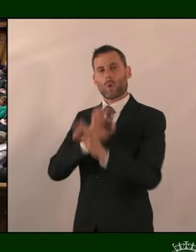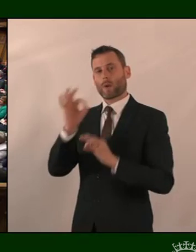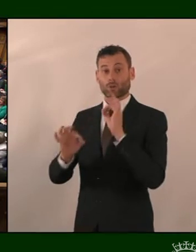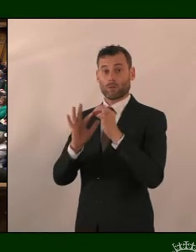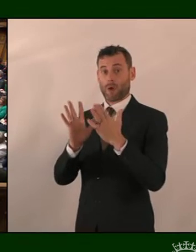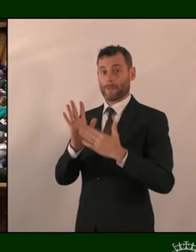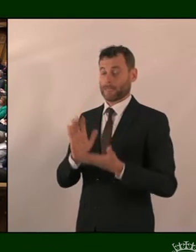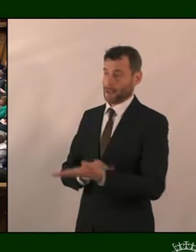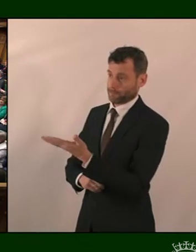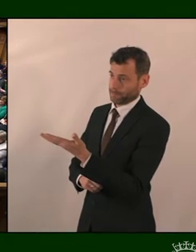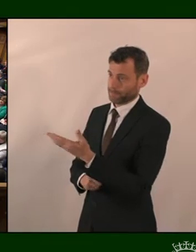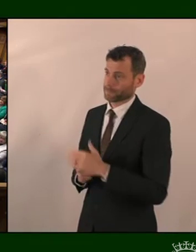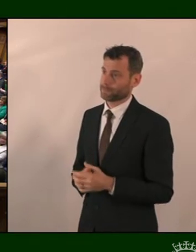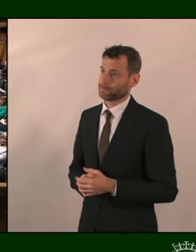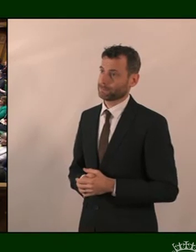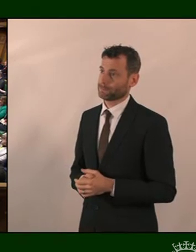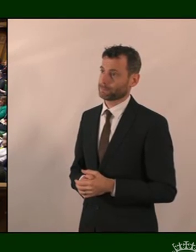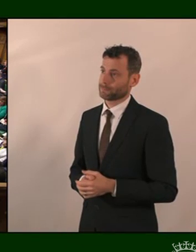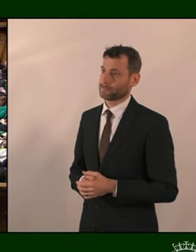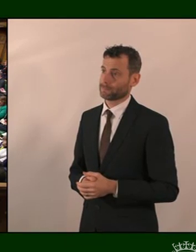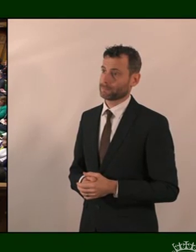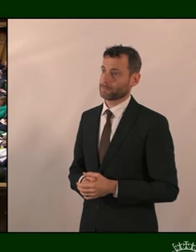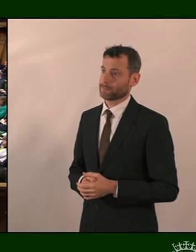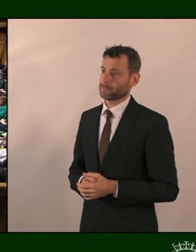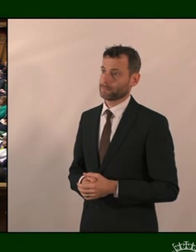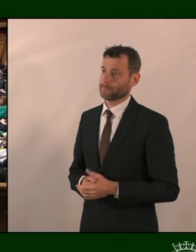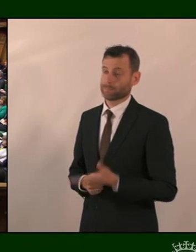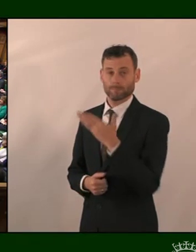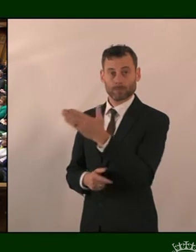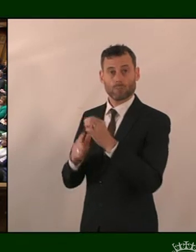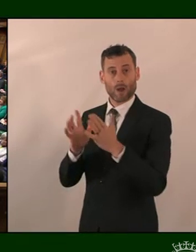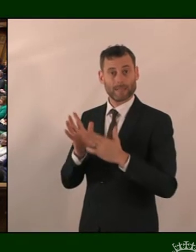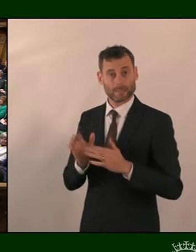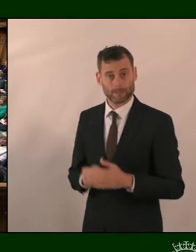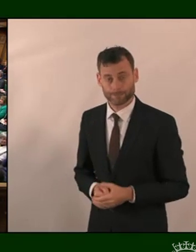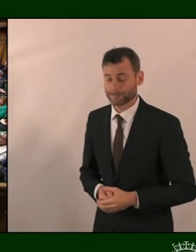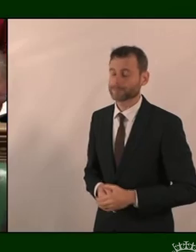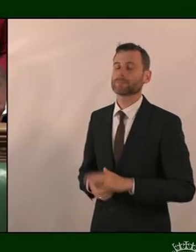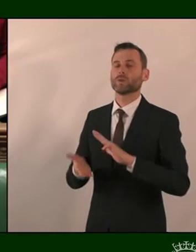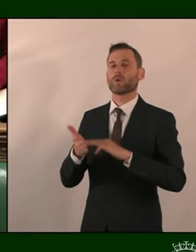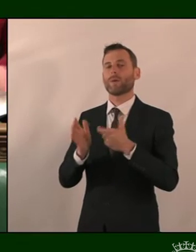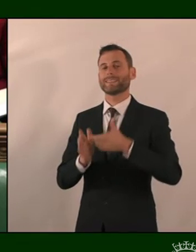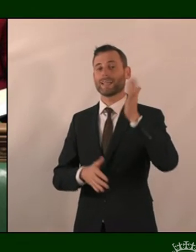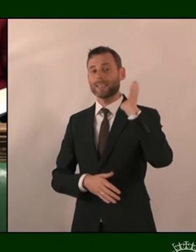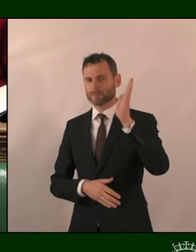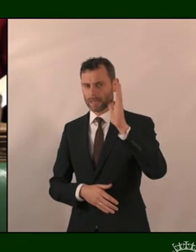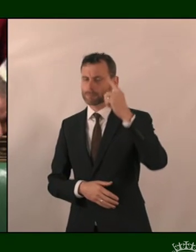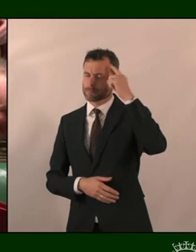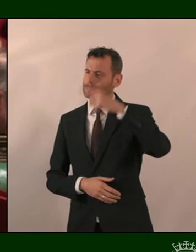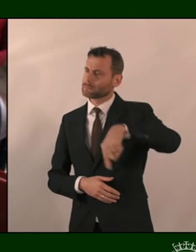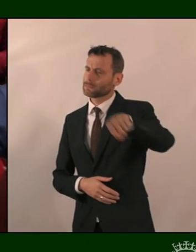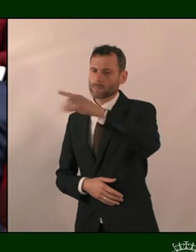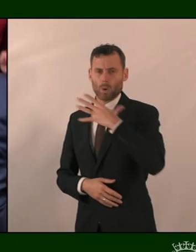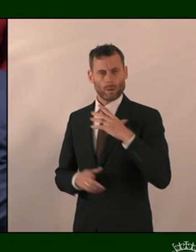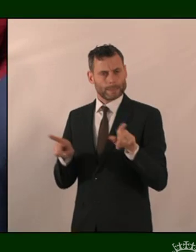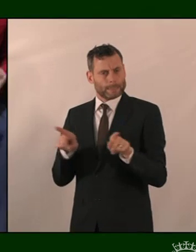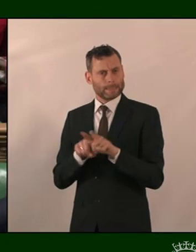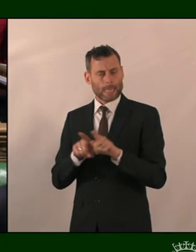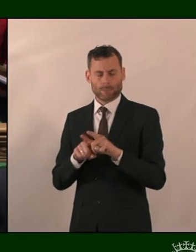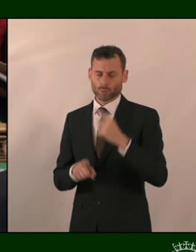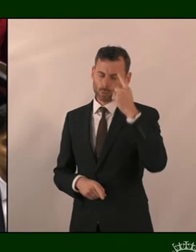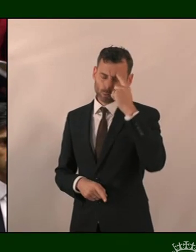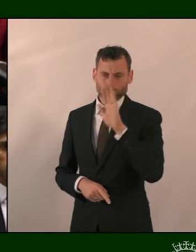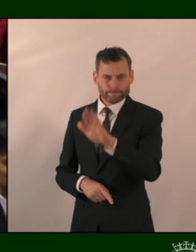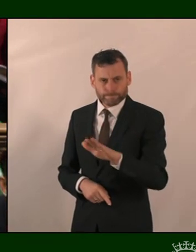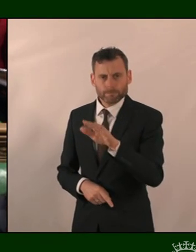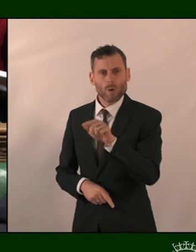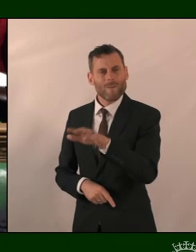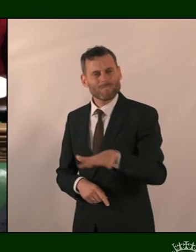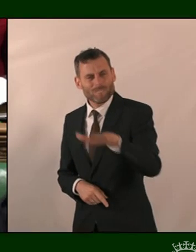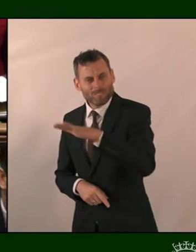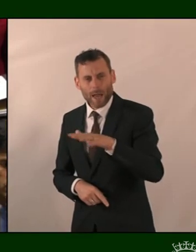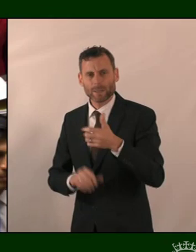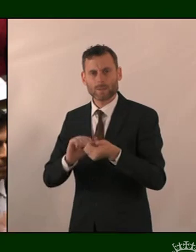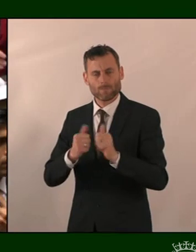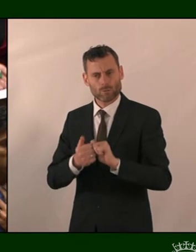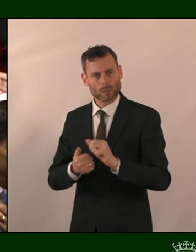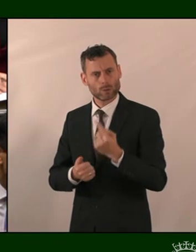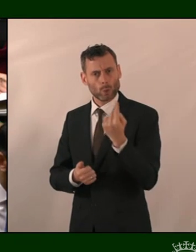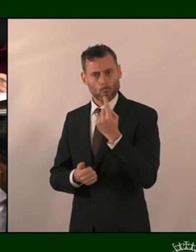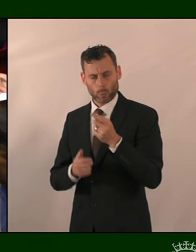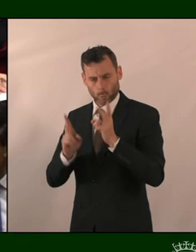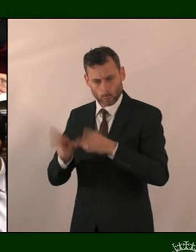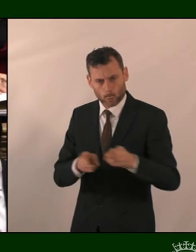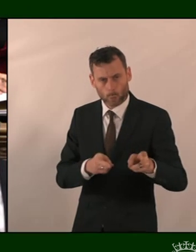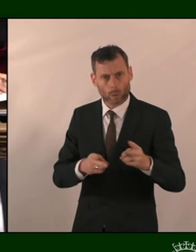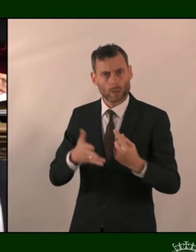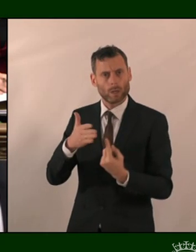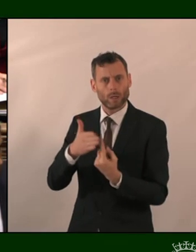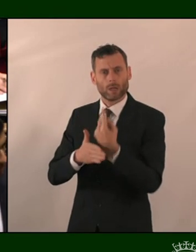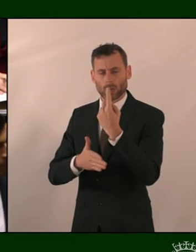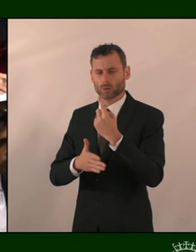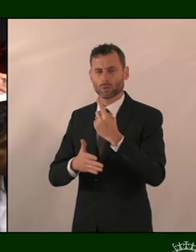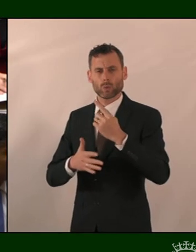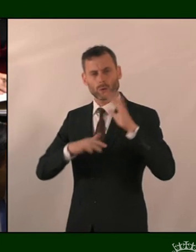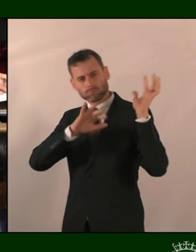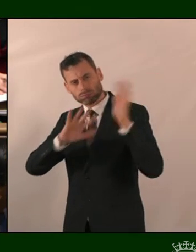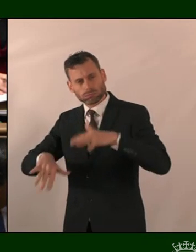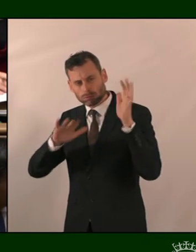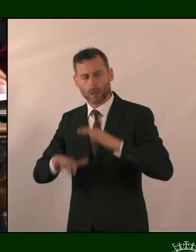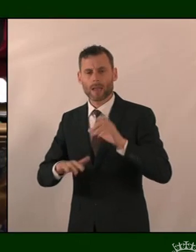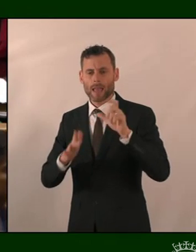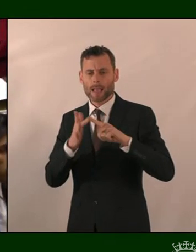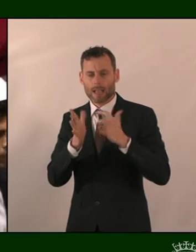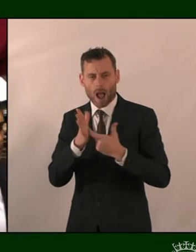The whole House will want to join me in extending our condolences to the families and friends of those who sadly lost their lives as a result of Storm Ciara and Storm Dennis.